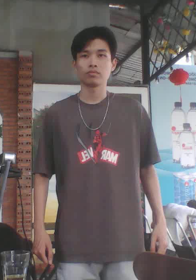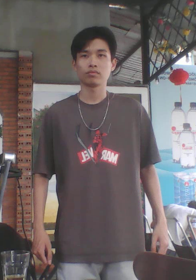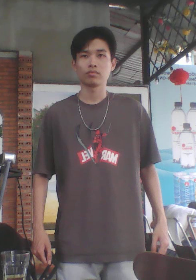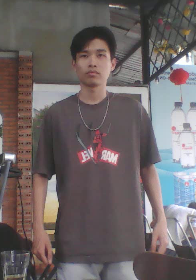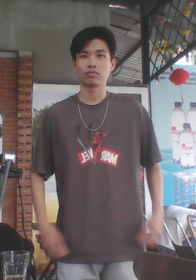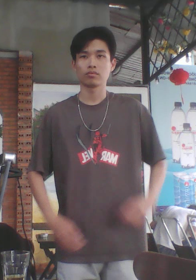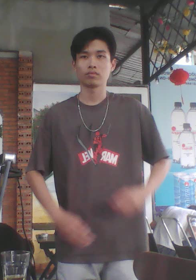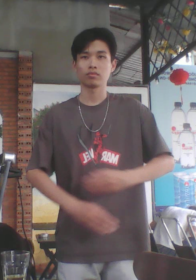buổi sáng